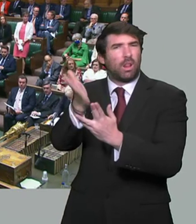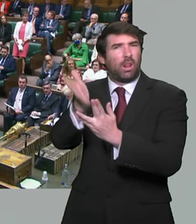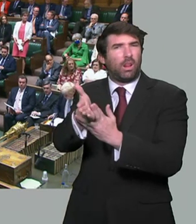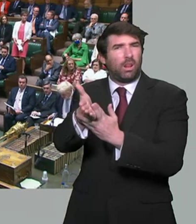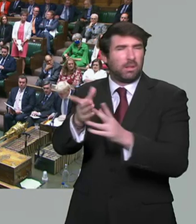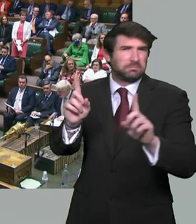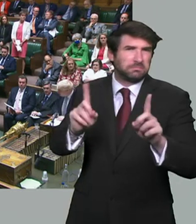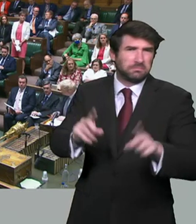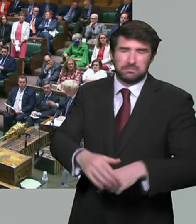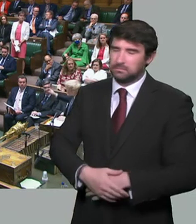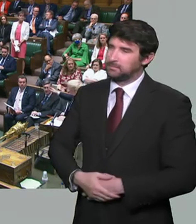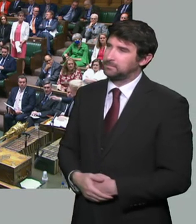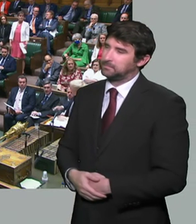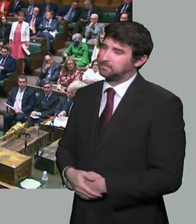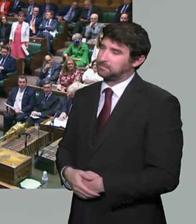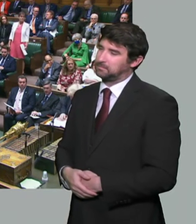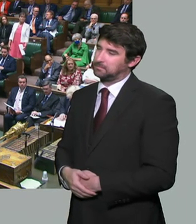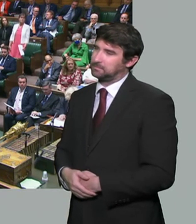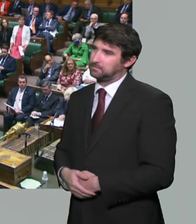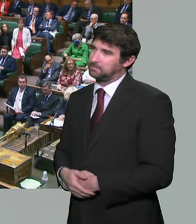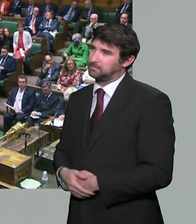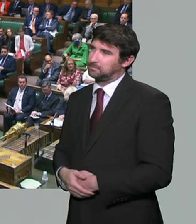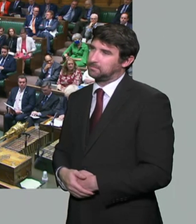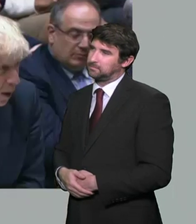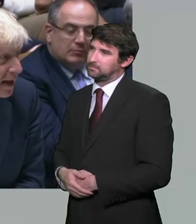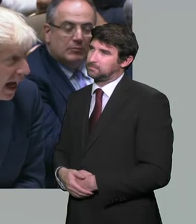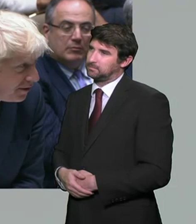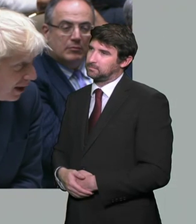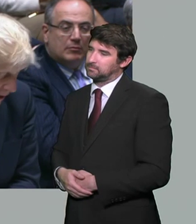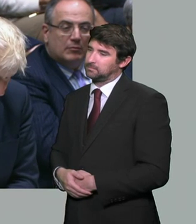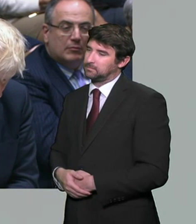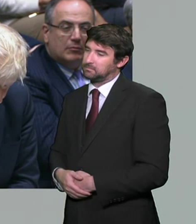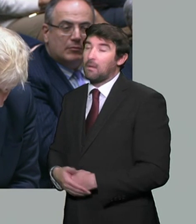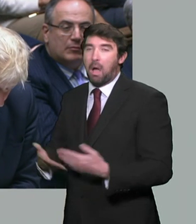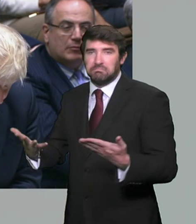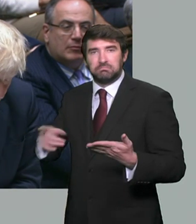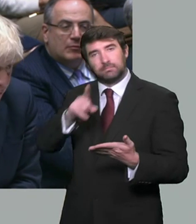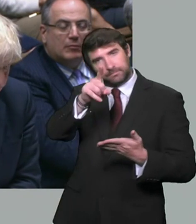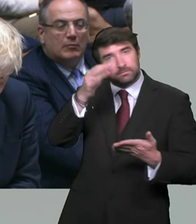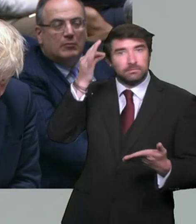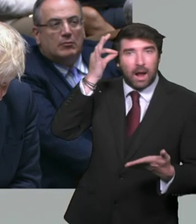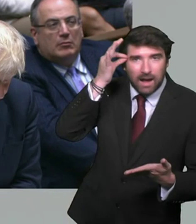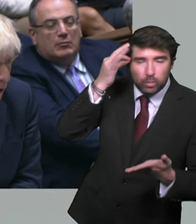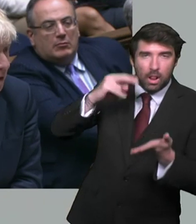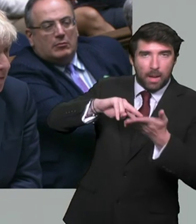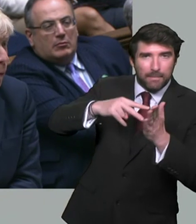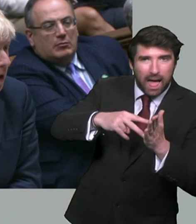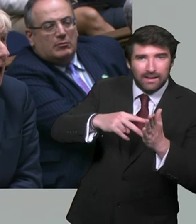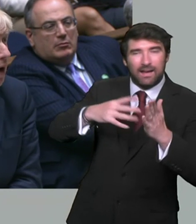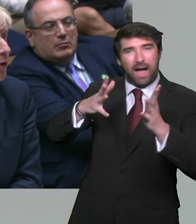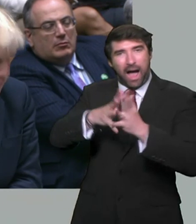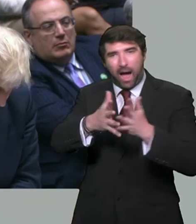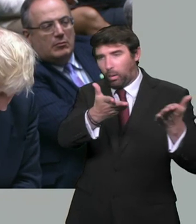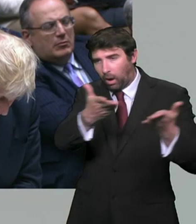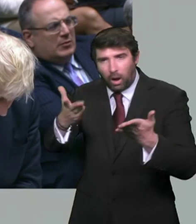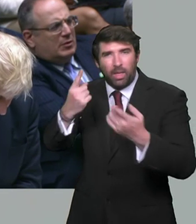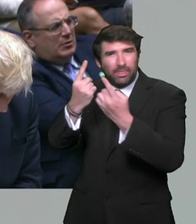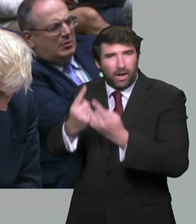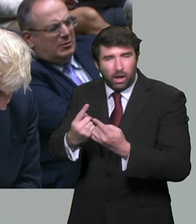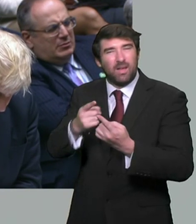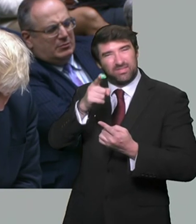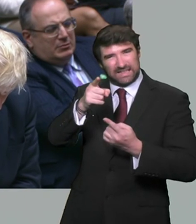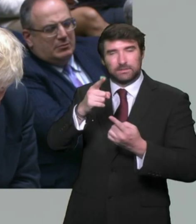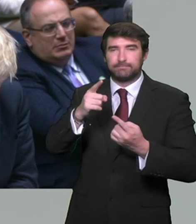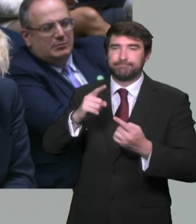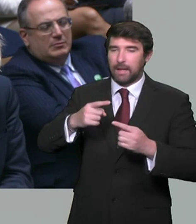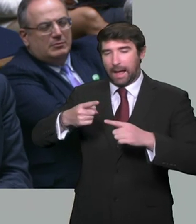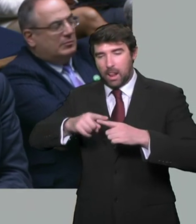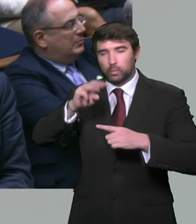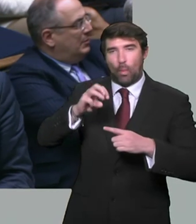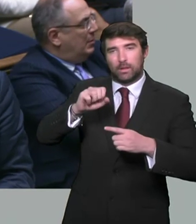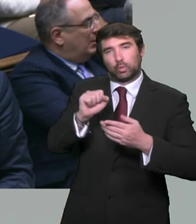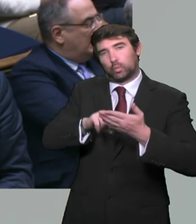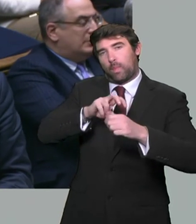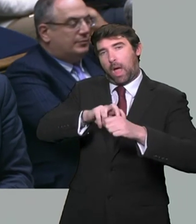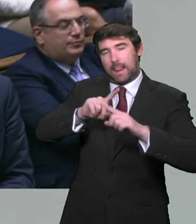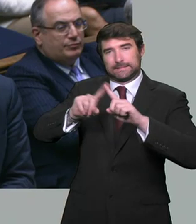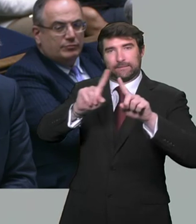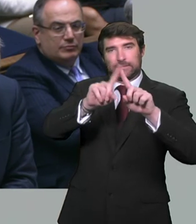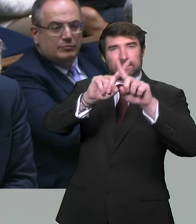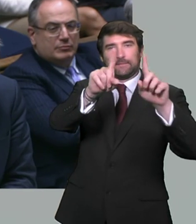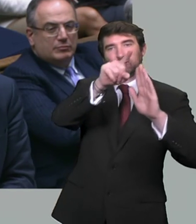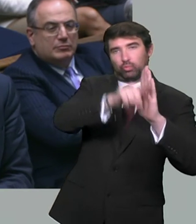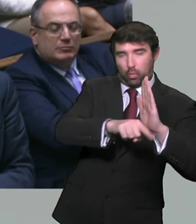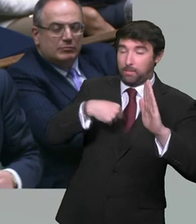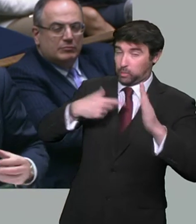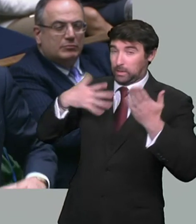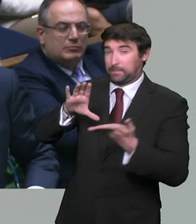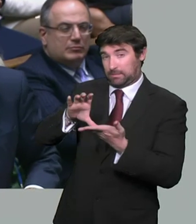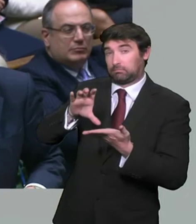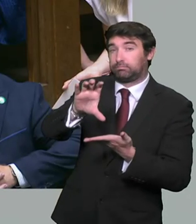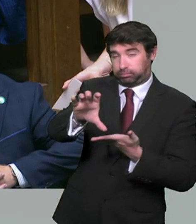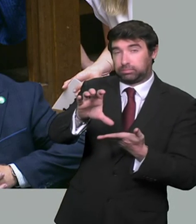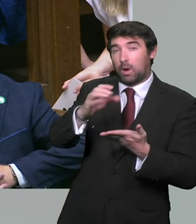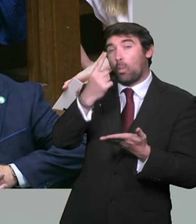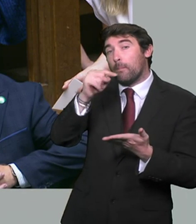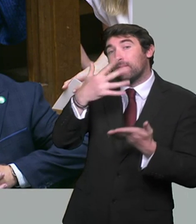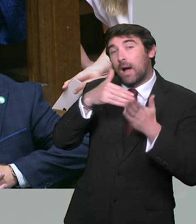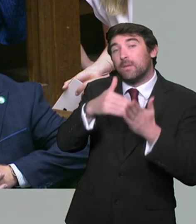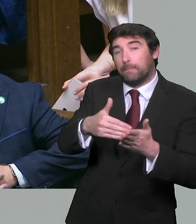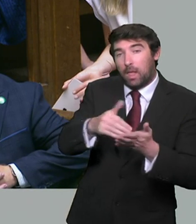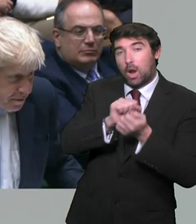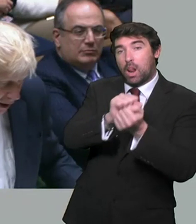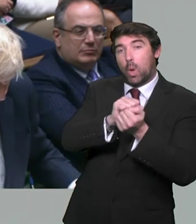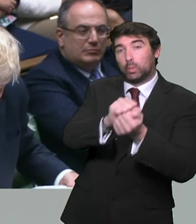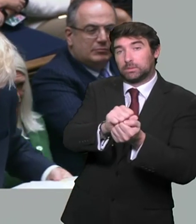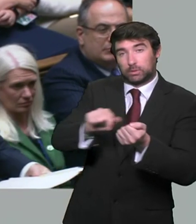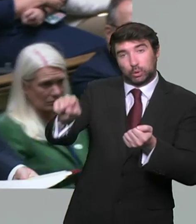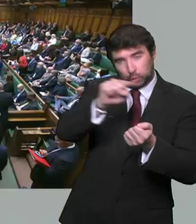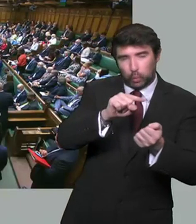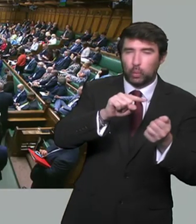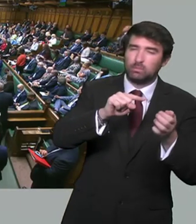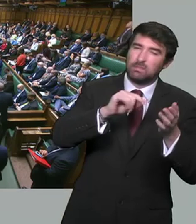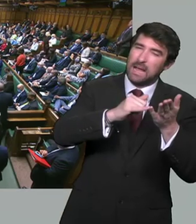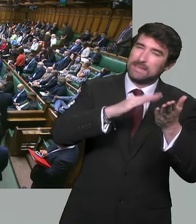As the honourable Gentleman knows, planning is a devolved matter, but what I can tell him and the House is that we have provided business with over £100 billion of support throughout the pandemic, including 1.5 million bounce back loans to small and medium-sized enterprises such as the one that he describes.